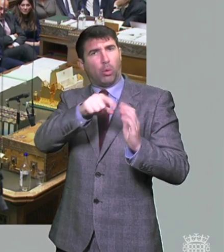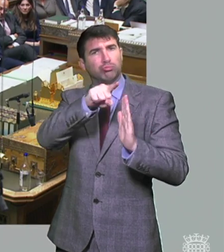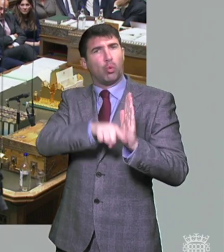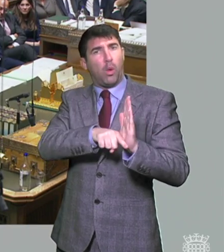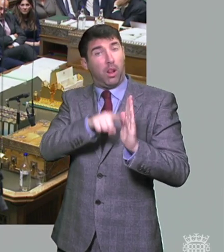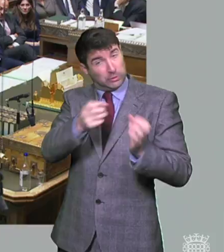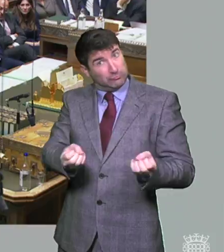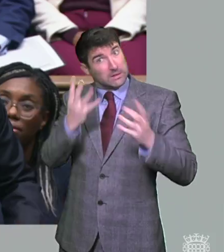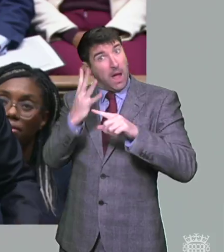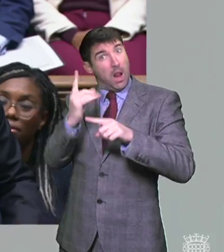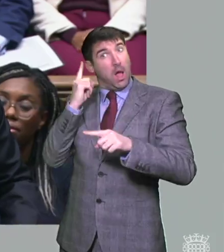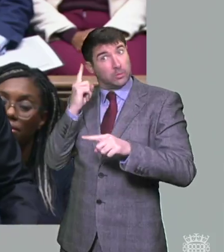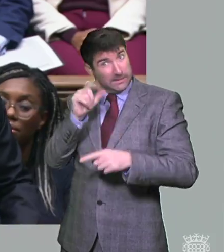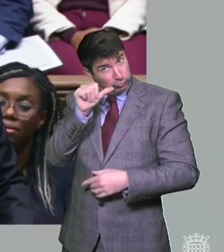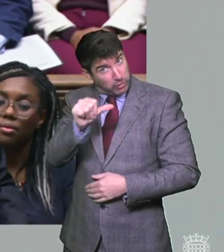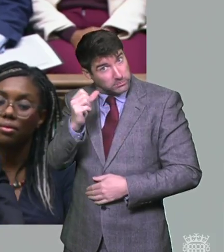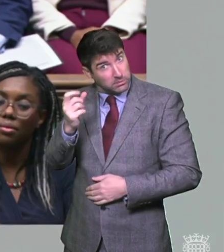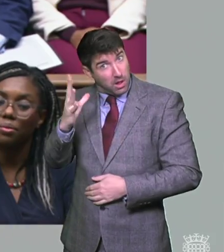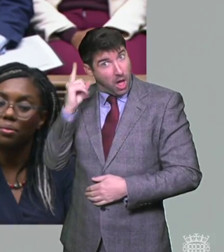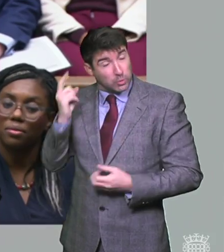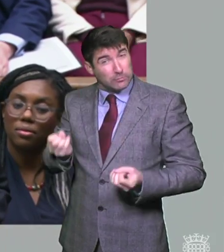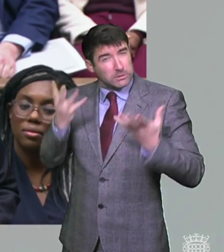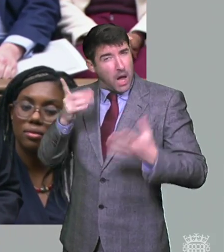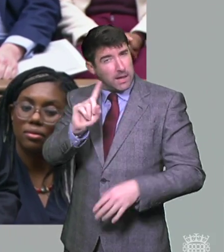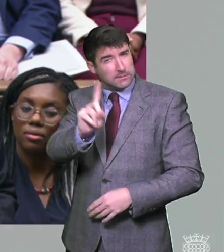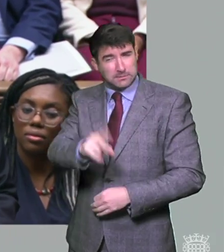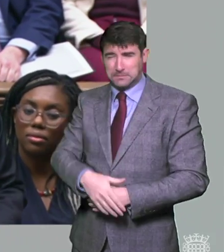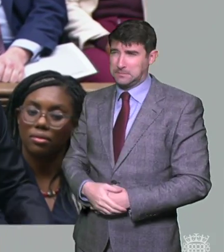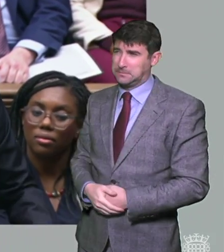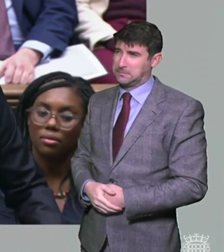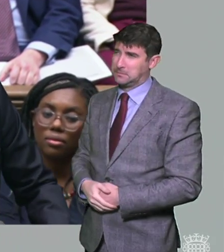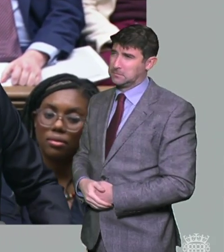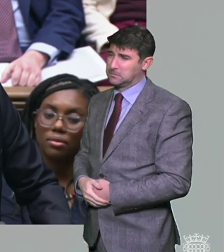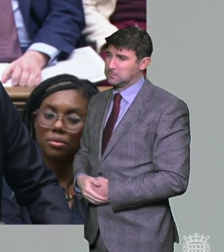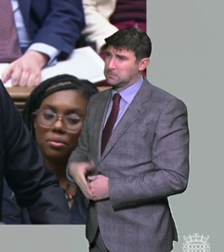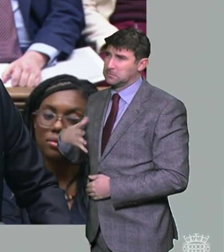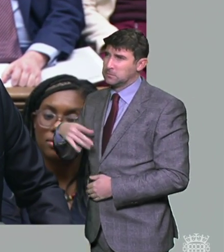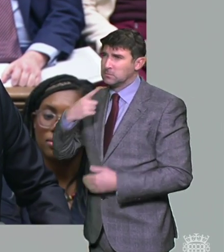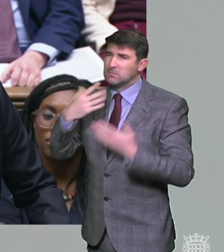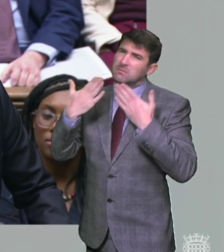I thank the right honourable and learned Gentleman for his kind and, indeed, generous welcome to the Dispatch Box.